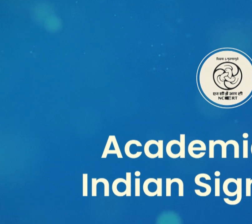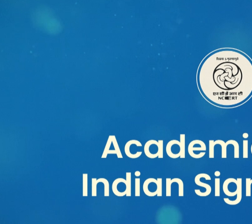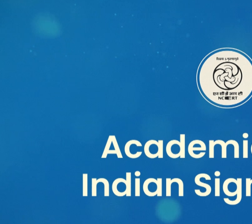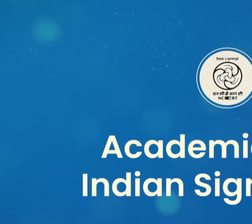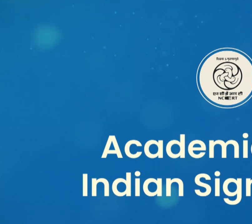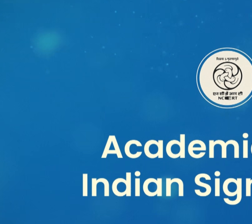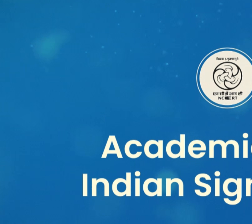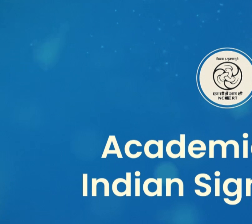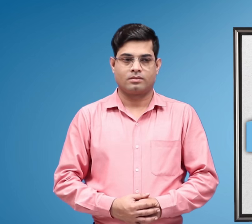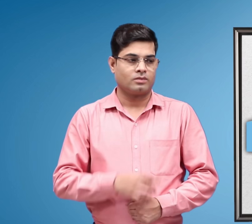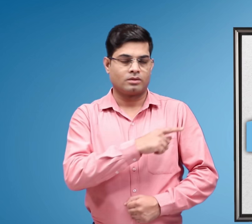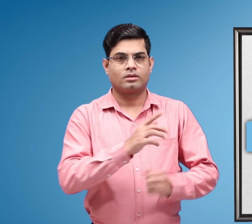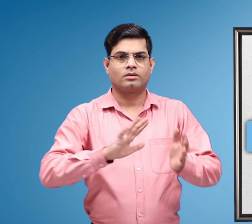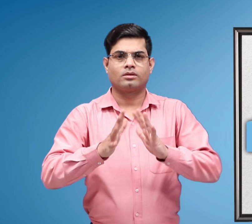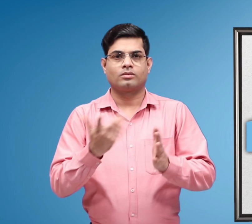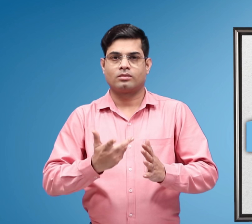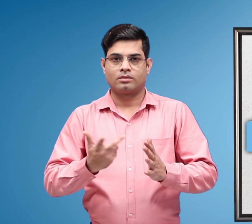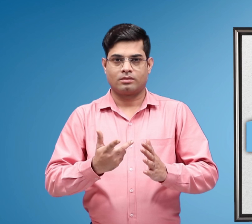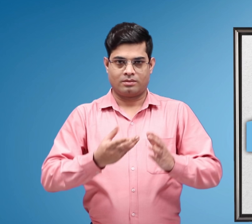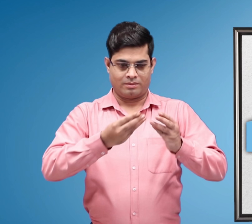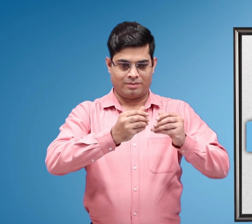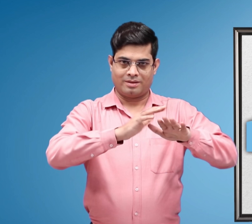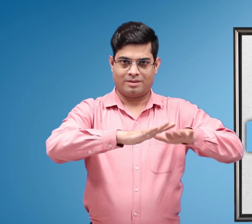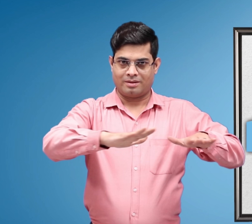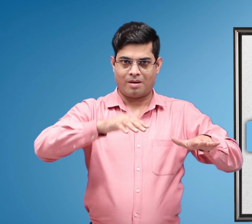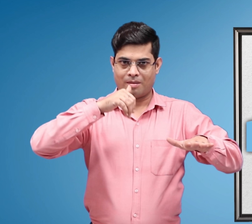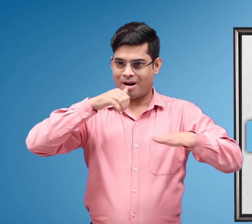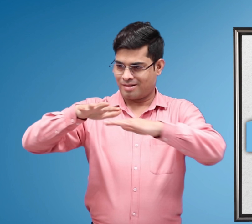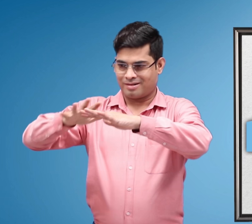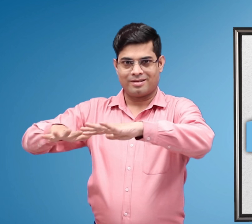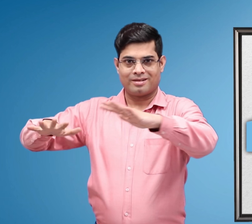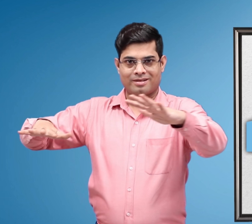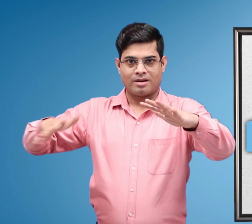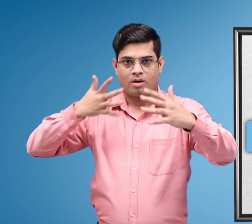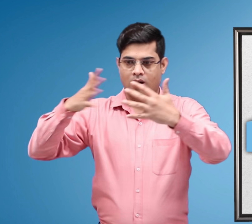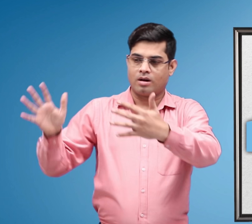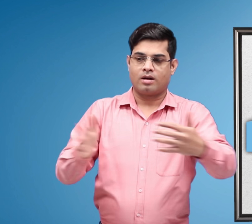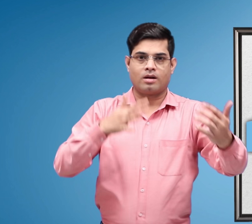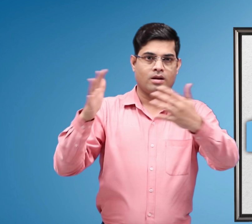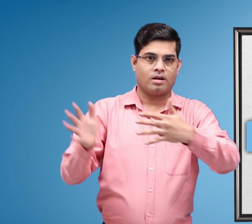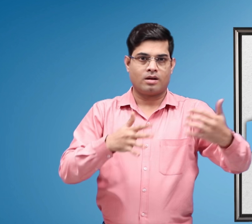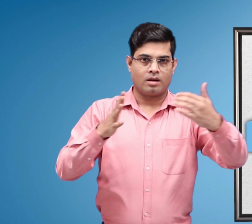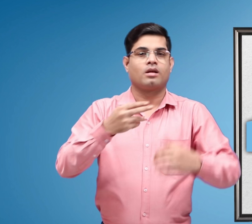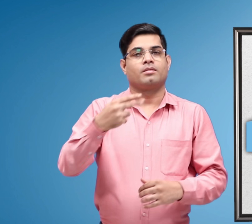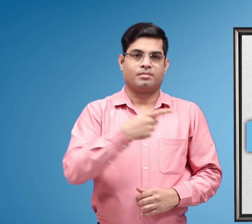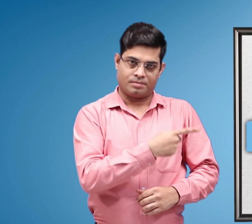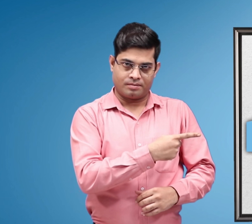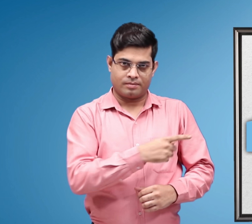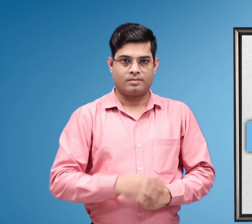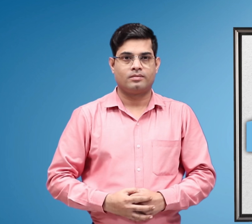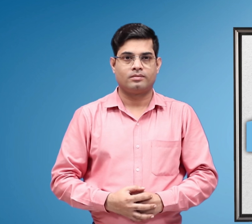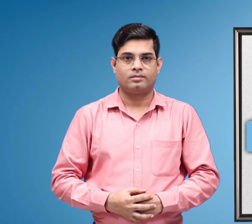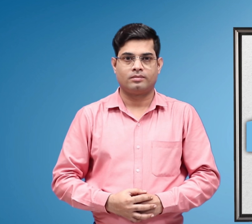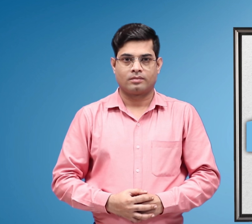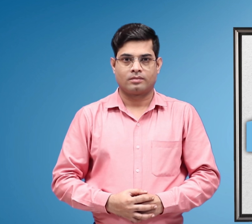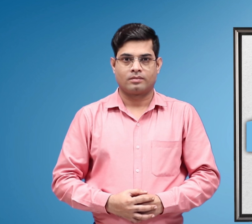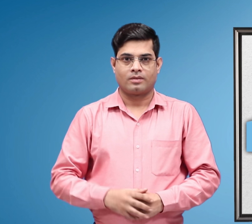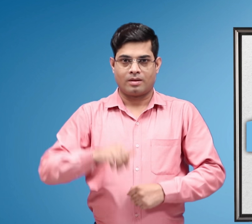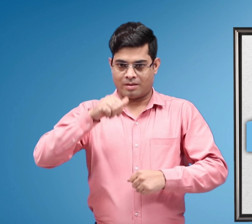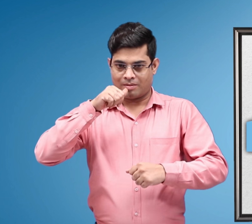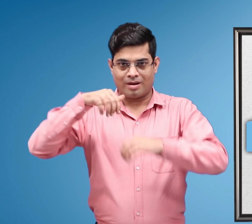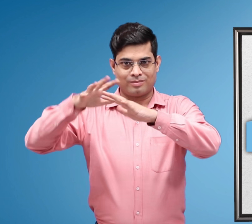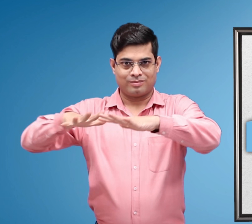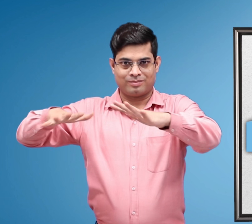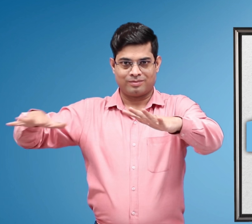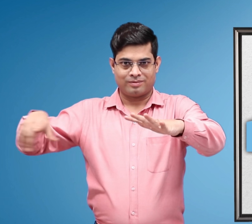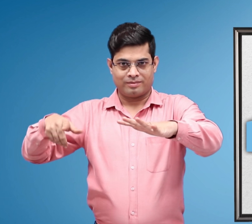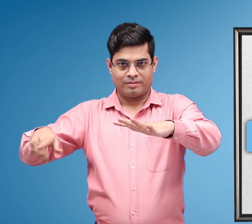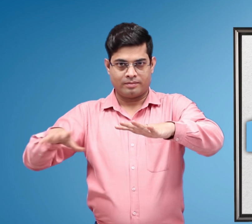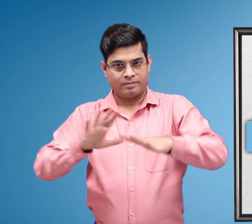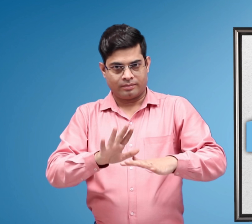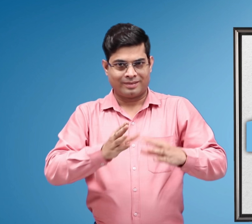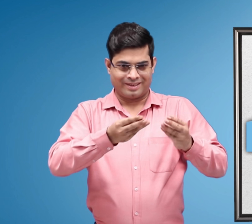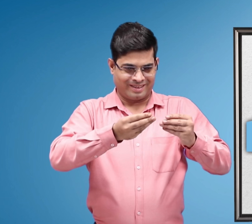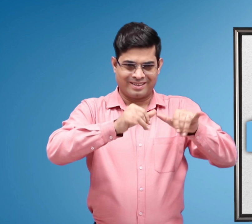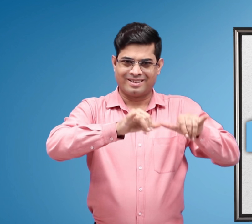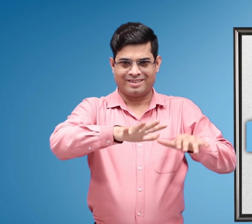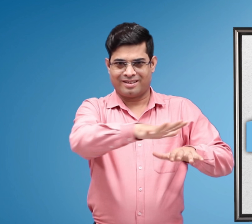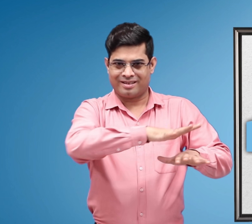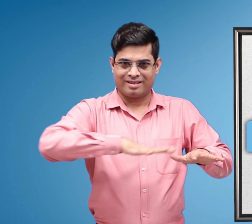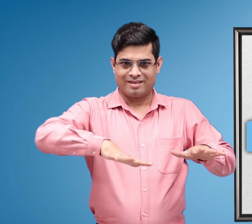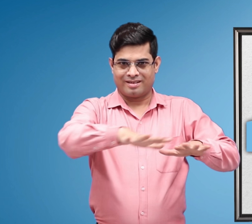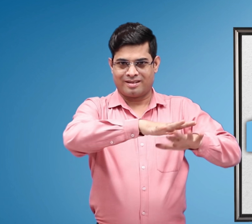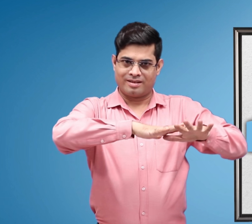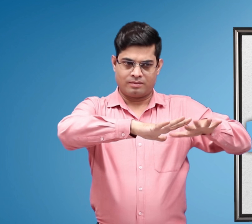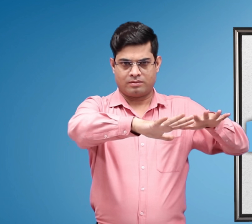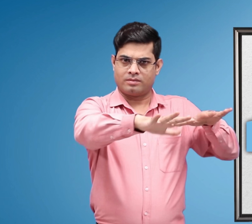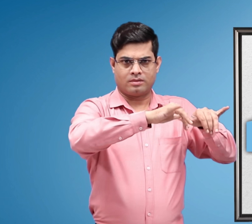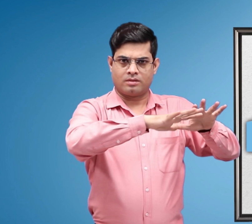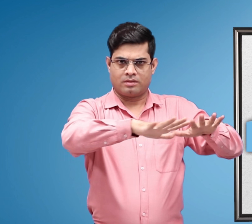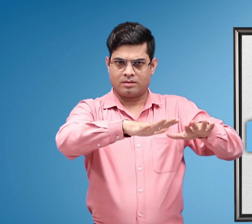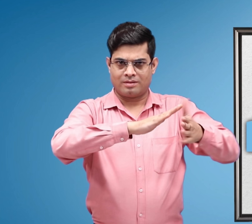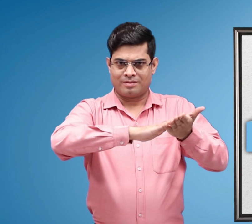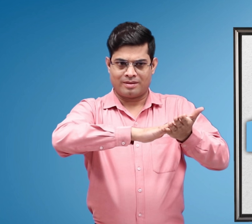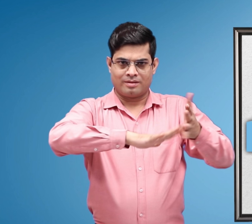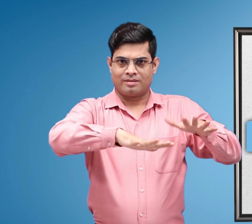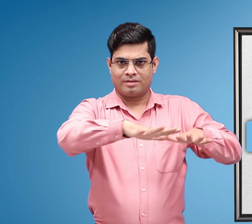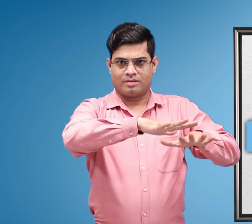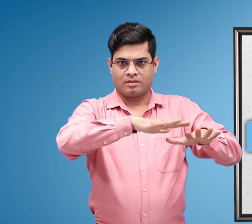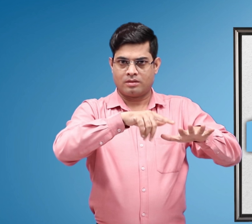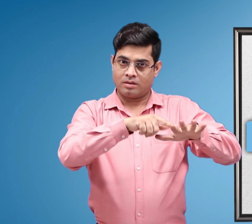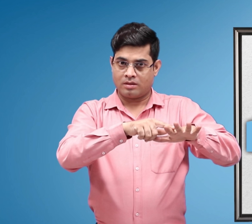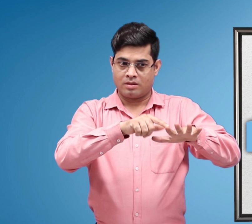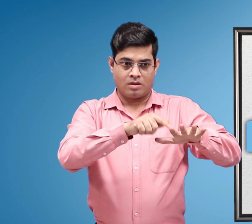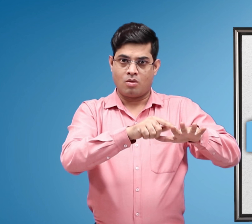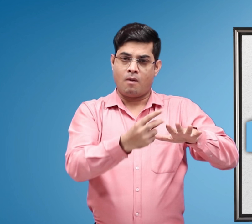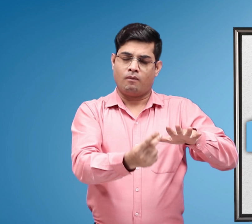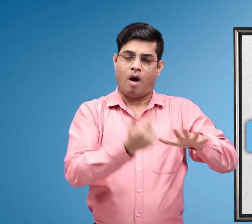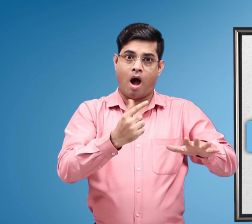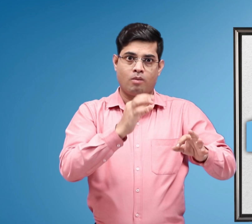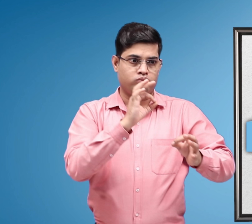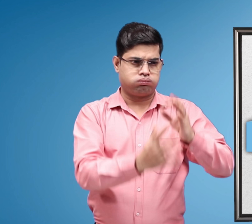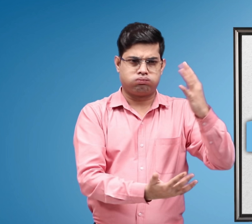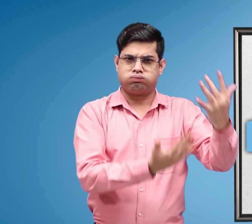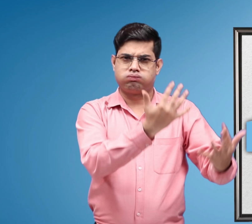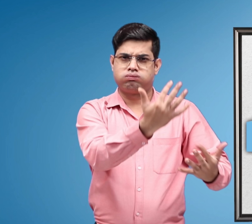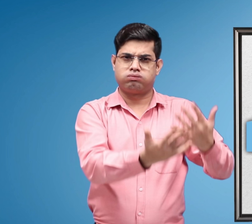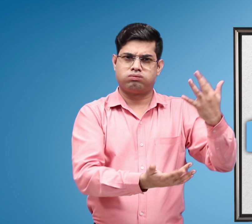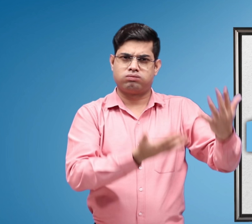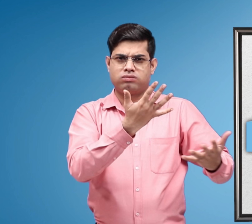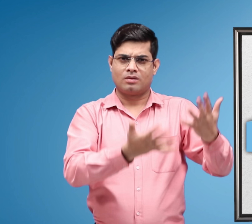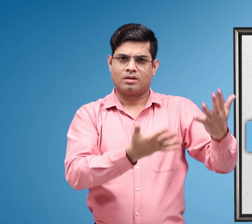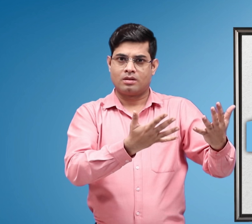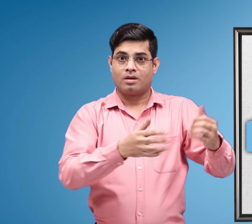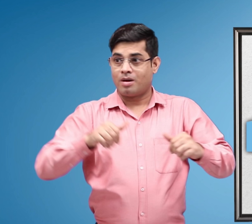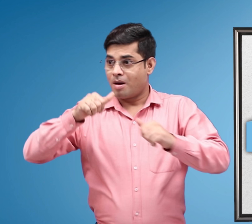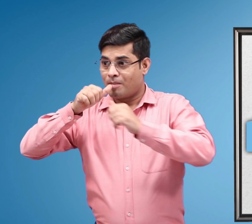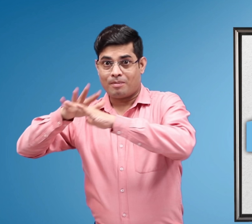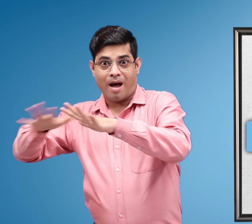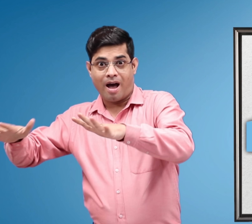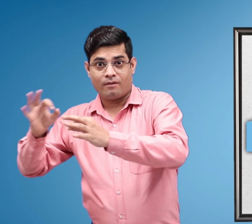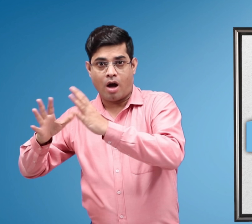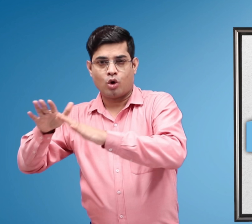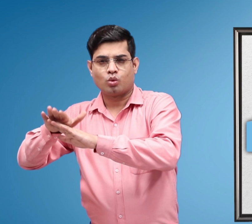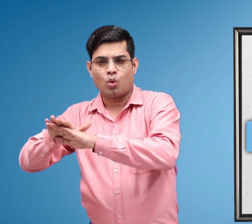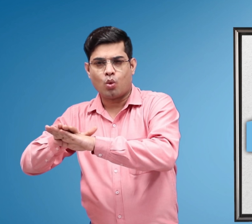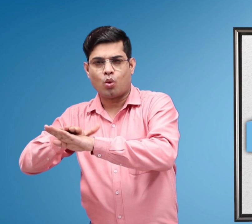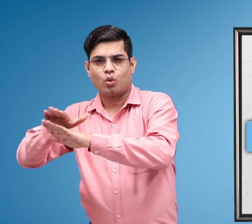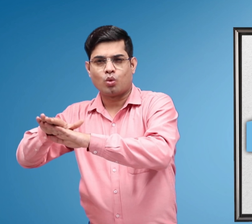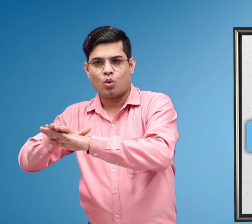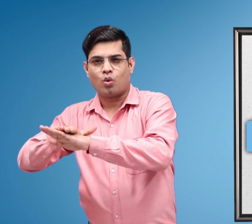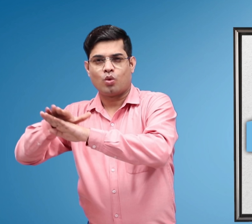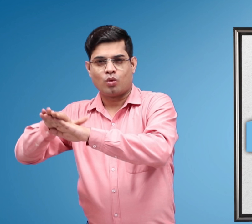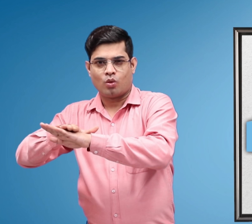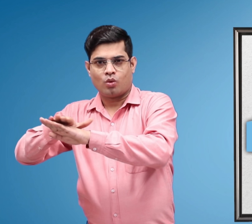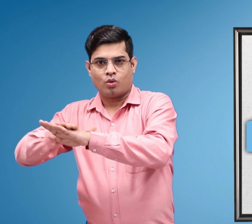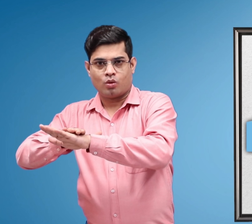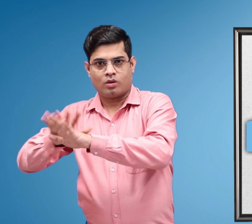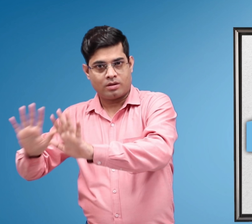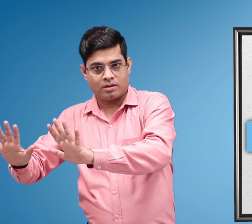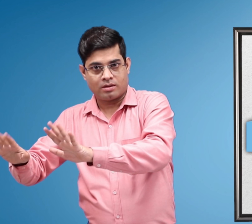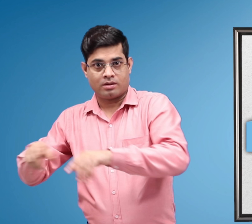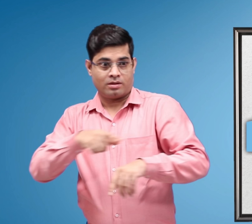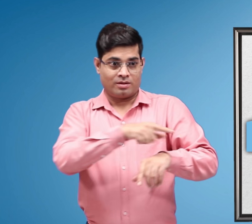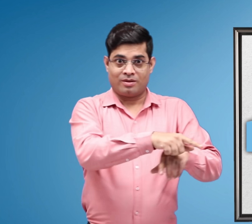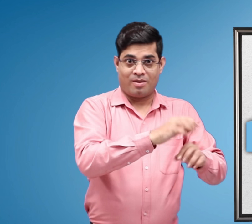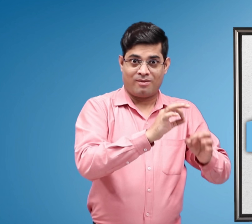This is the sign for sea breeze. In coastal areas, during the day, the land gets heated faster than the water. The air over the land becomes hotter and rises up.